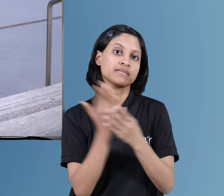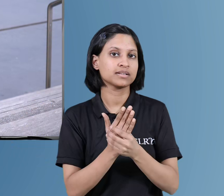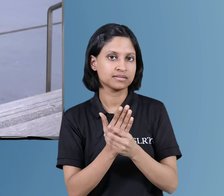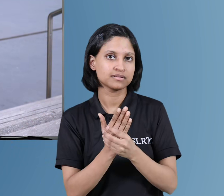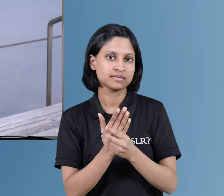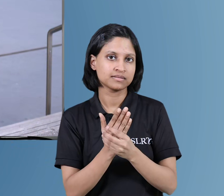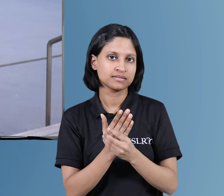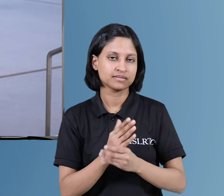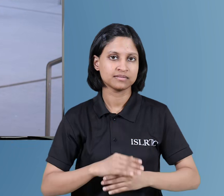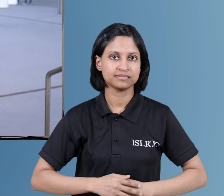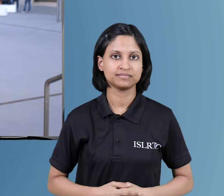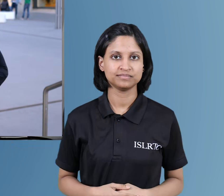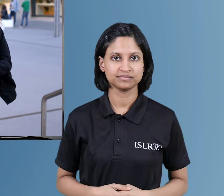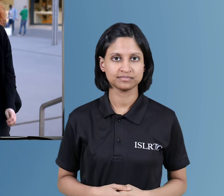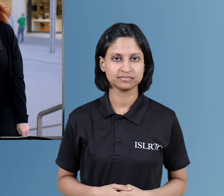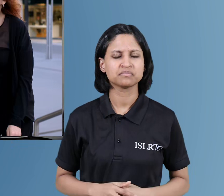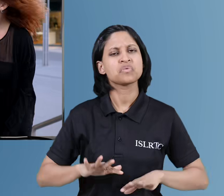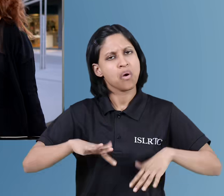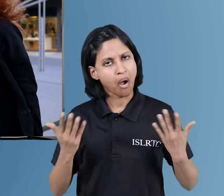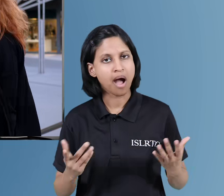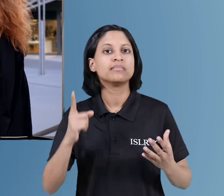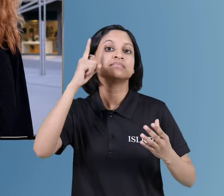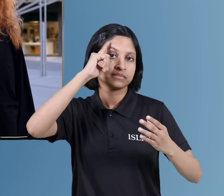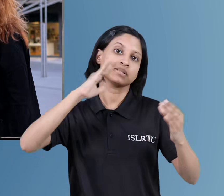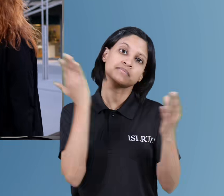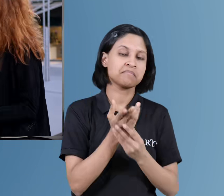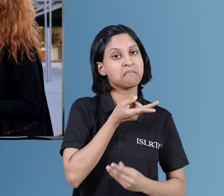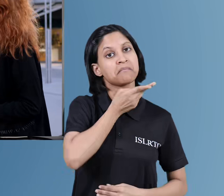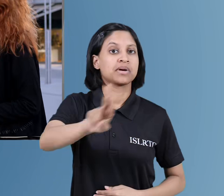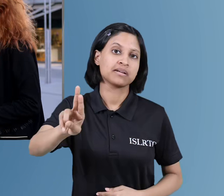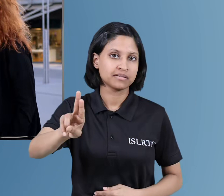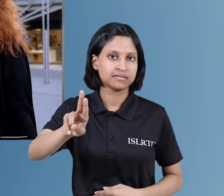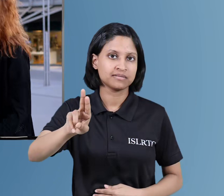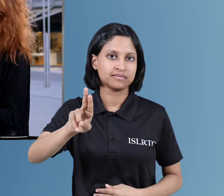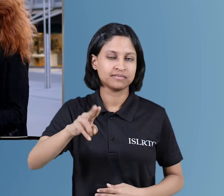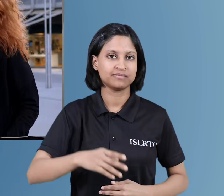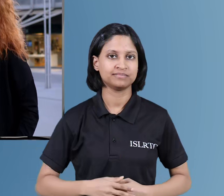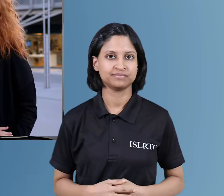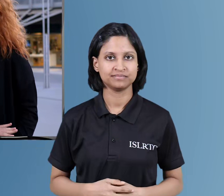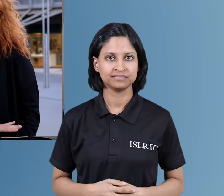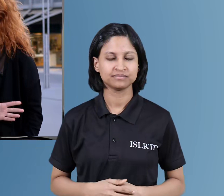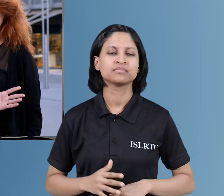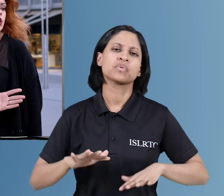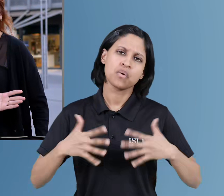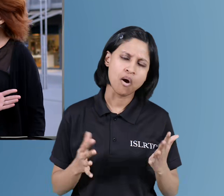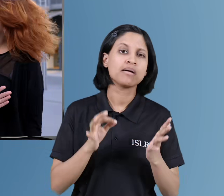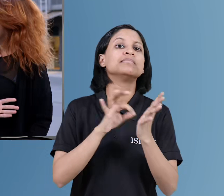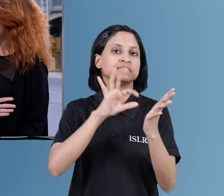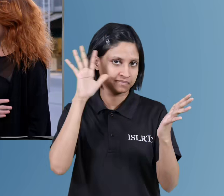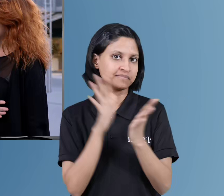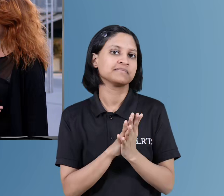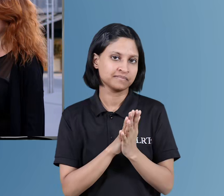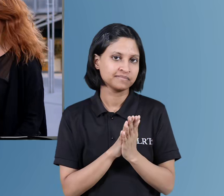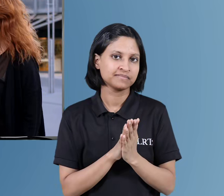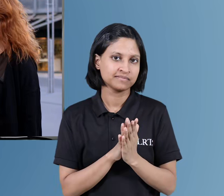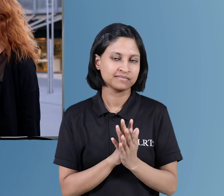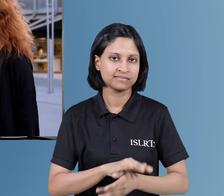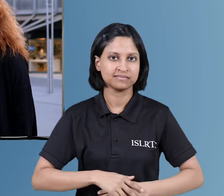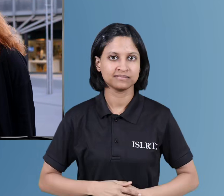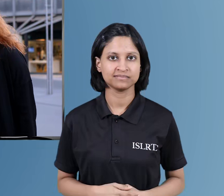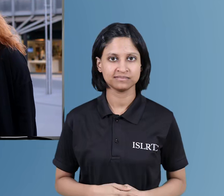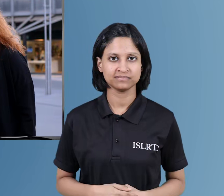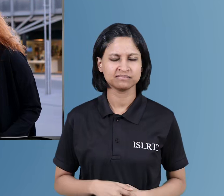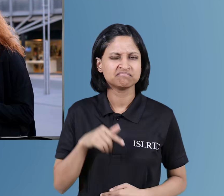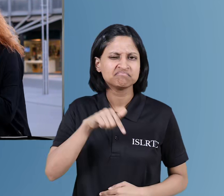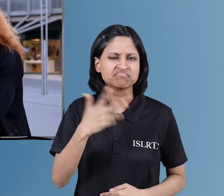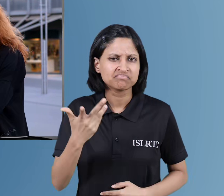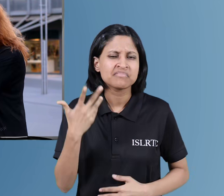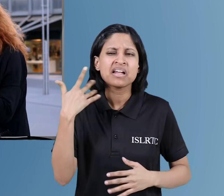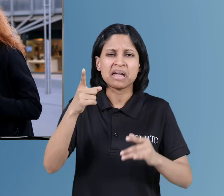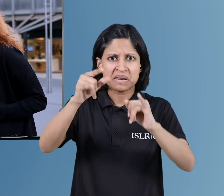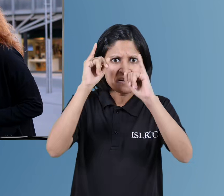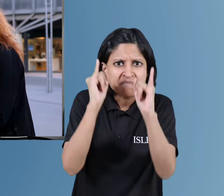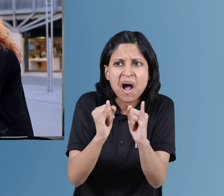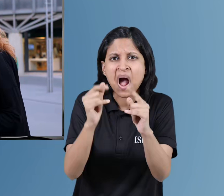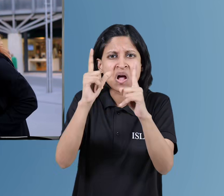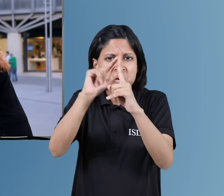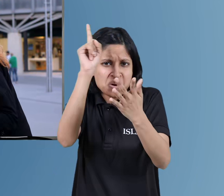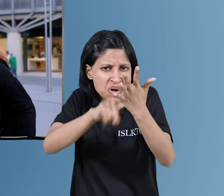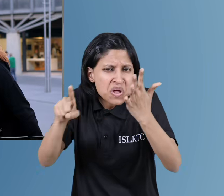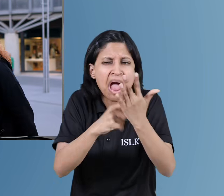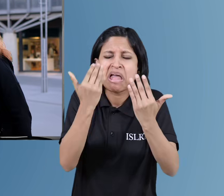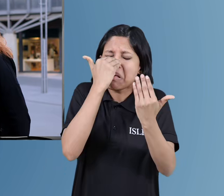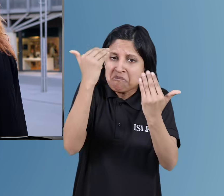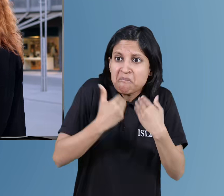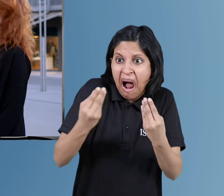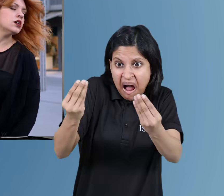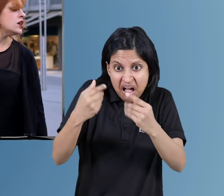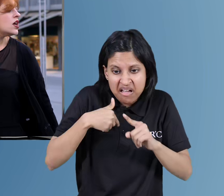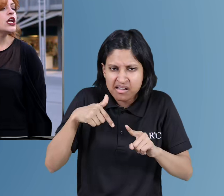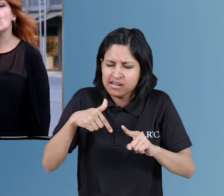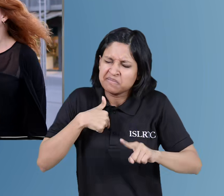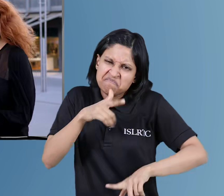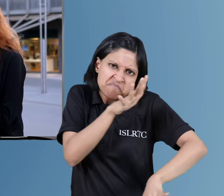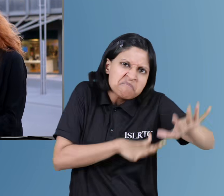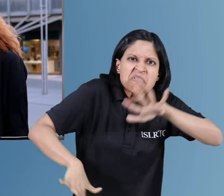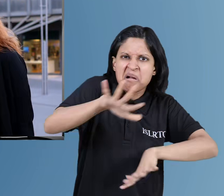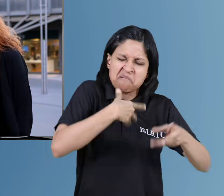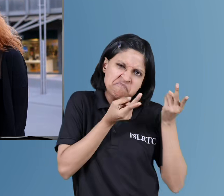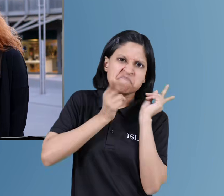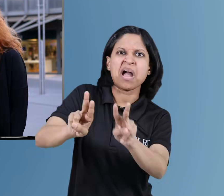Revenge. Revenge is the act of retaliating against someone who has wronged or ridiculed you.